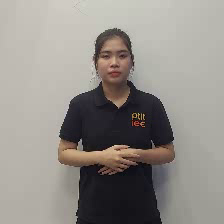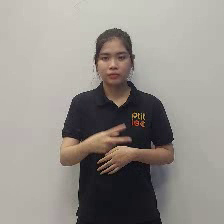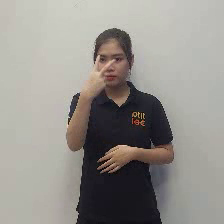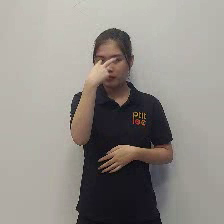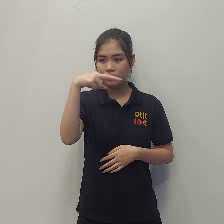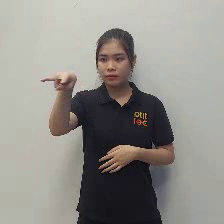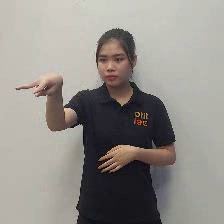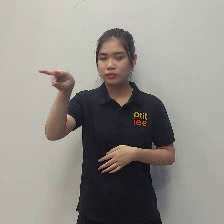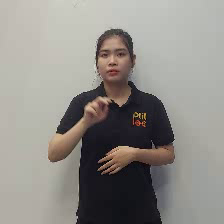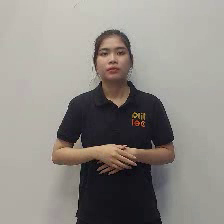Nhìn